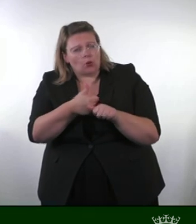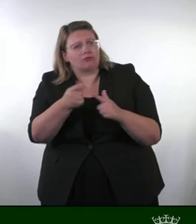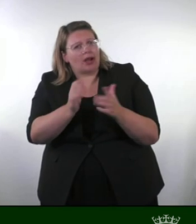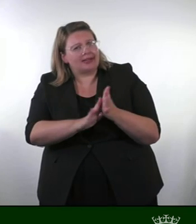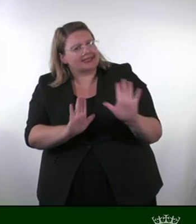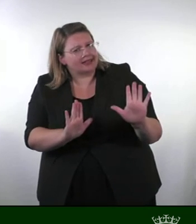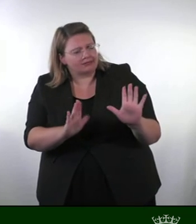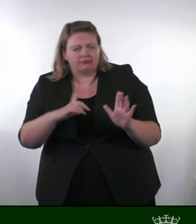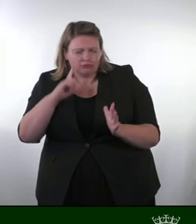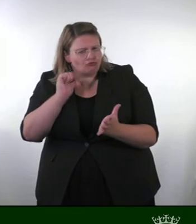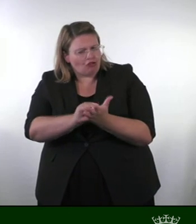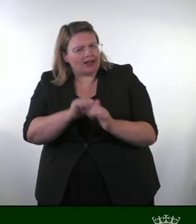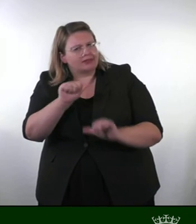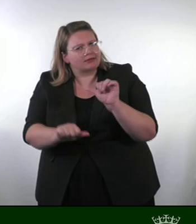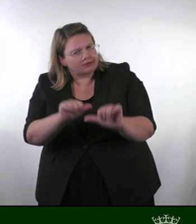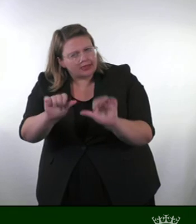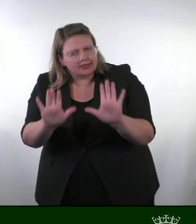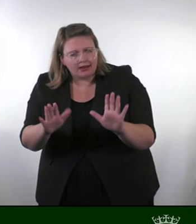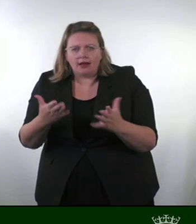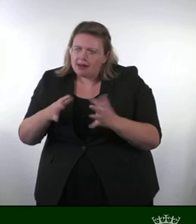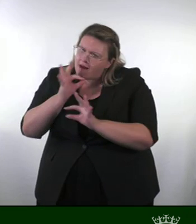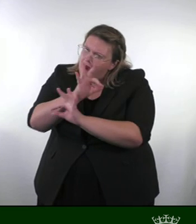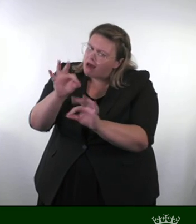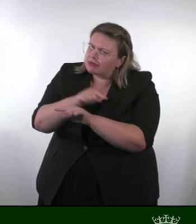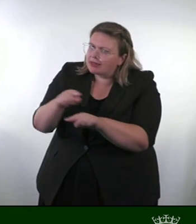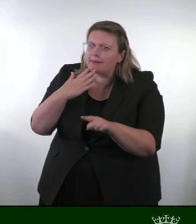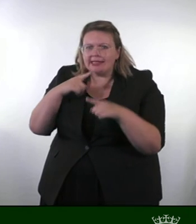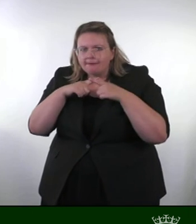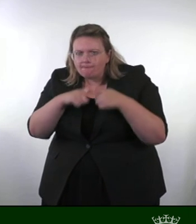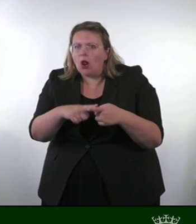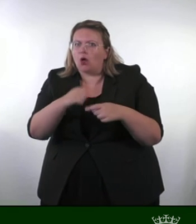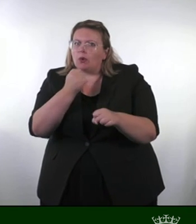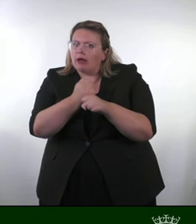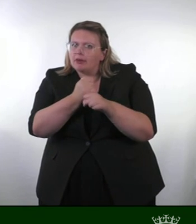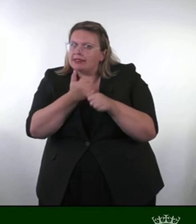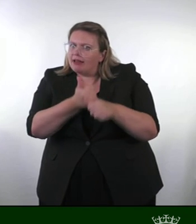It is the right thing to do, and I have asked people to follow Government advice at every opportunity.